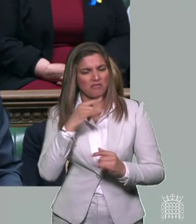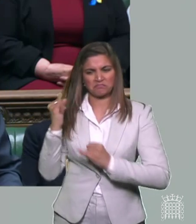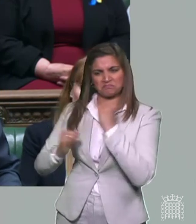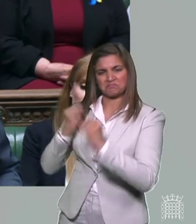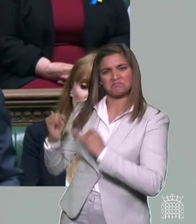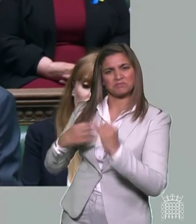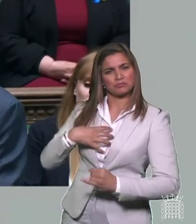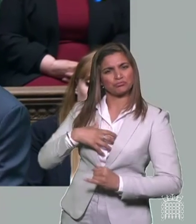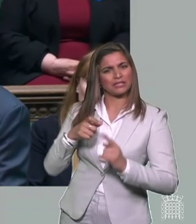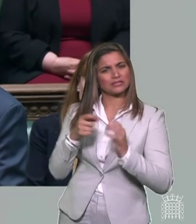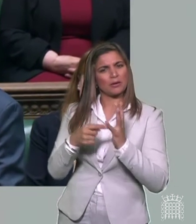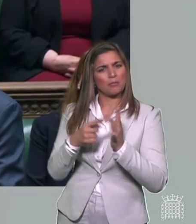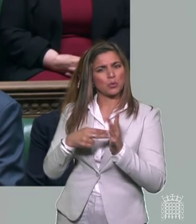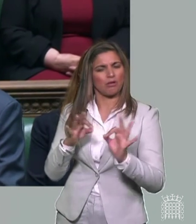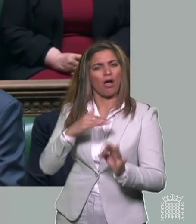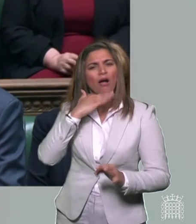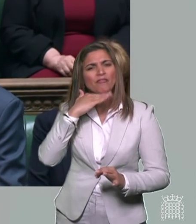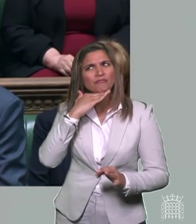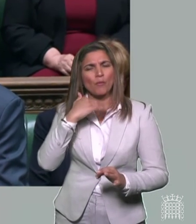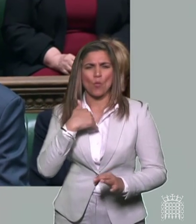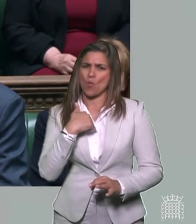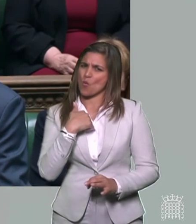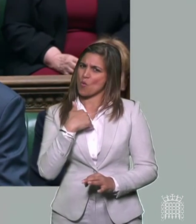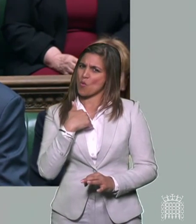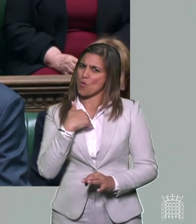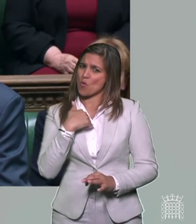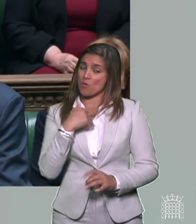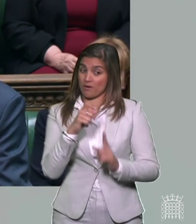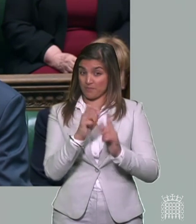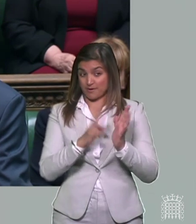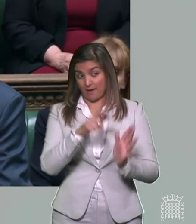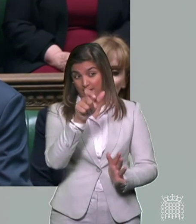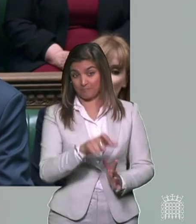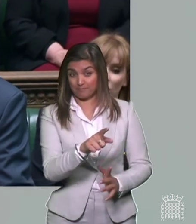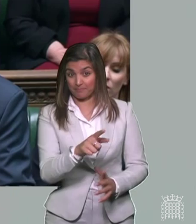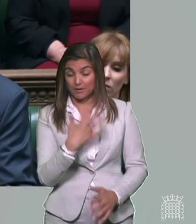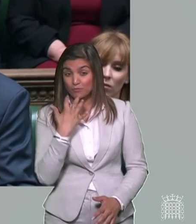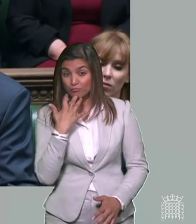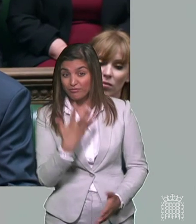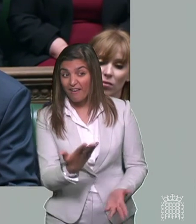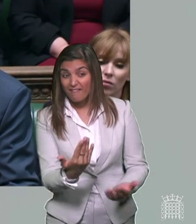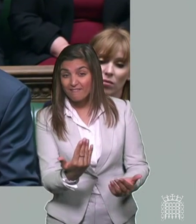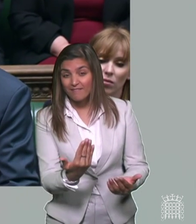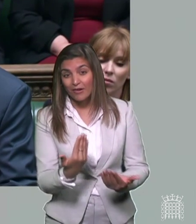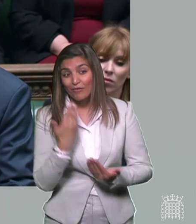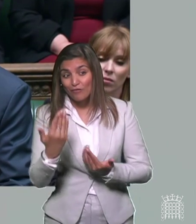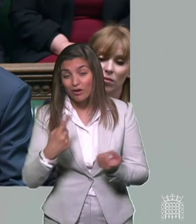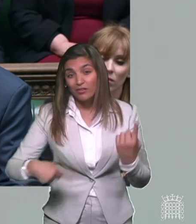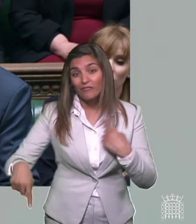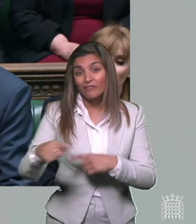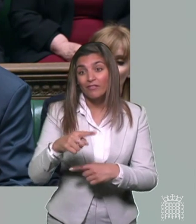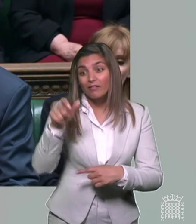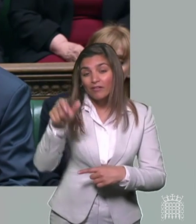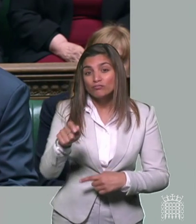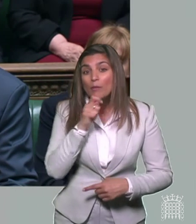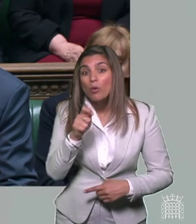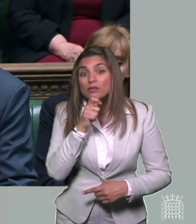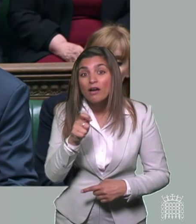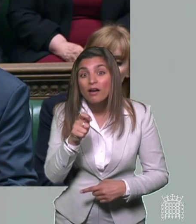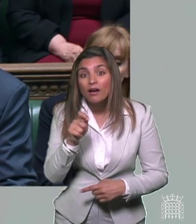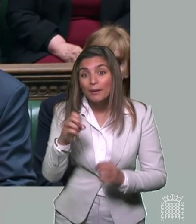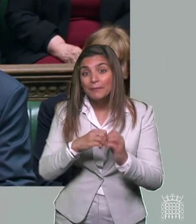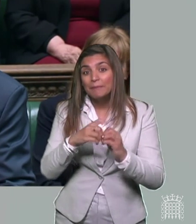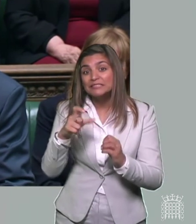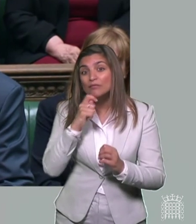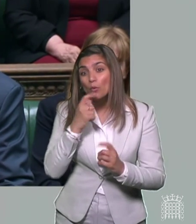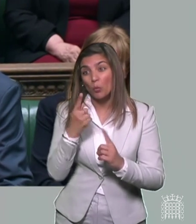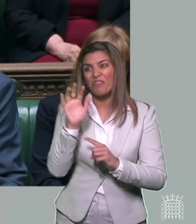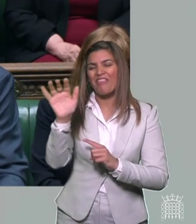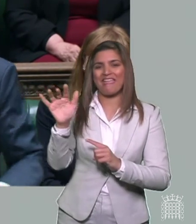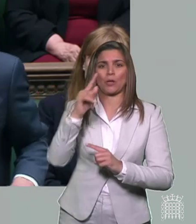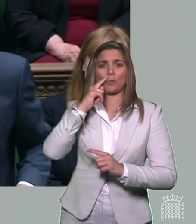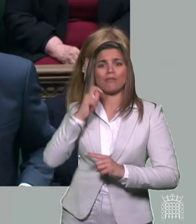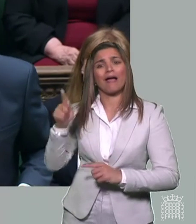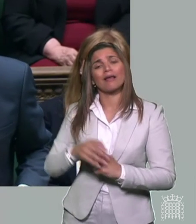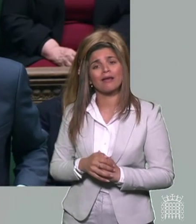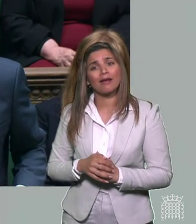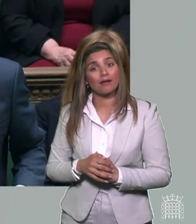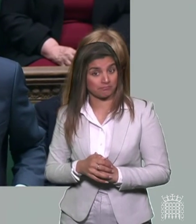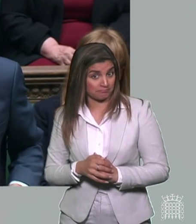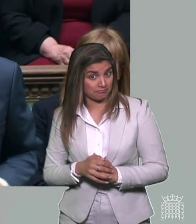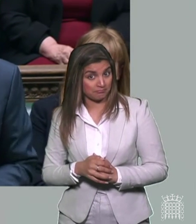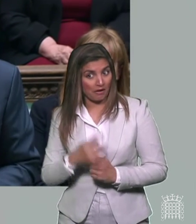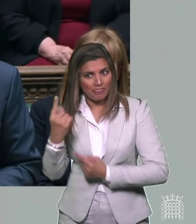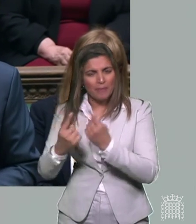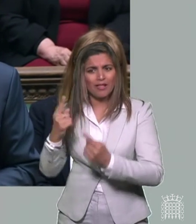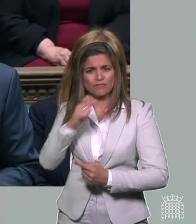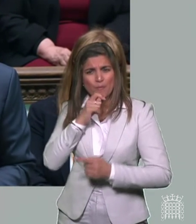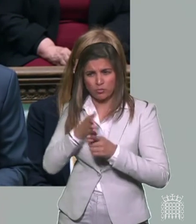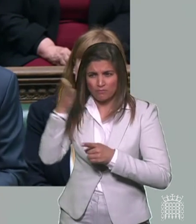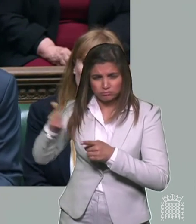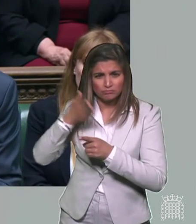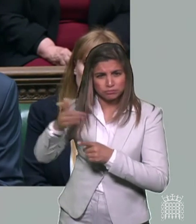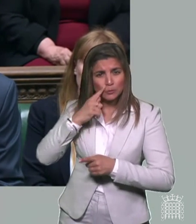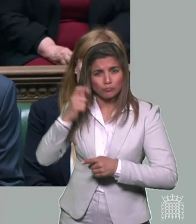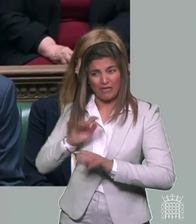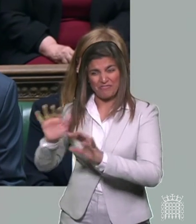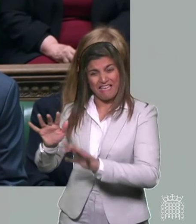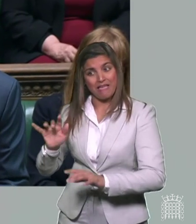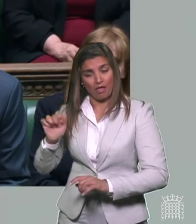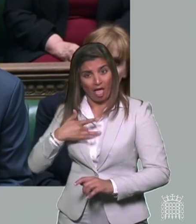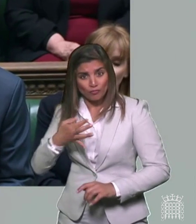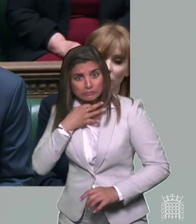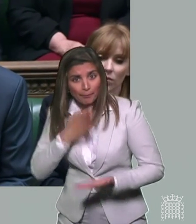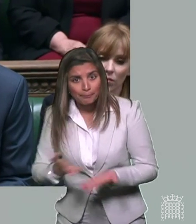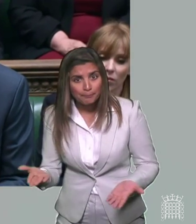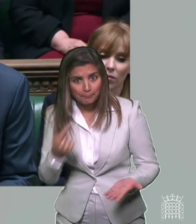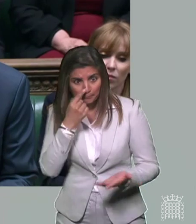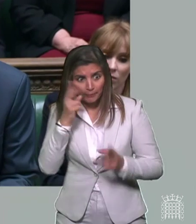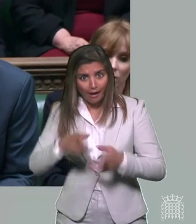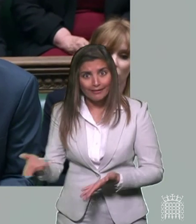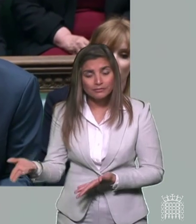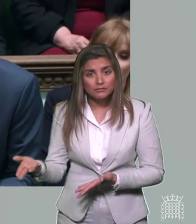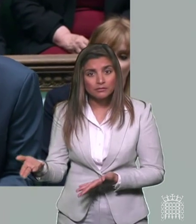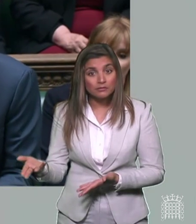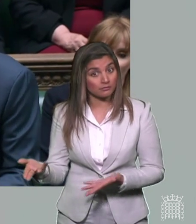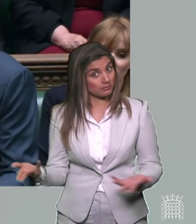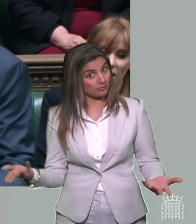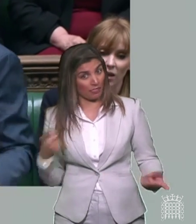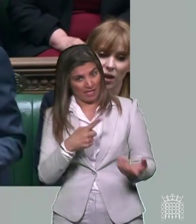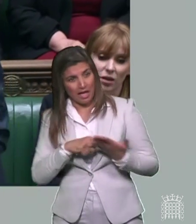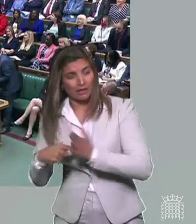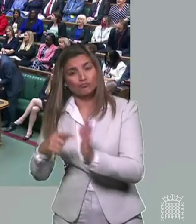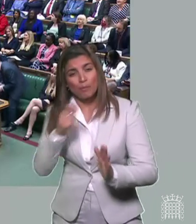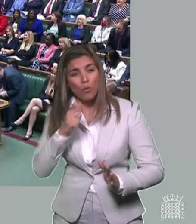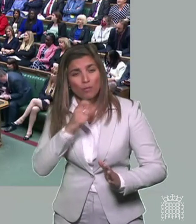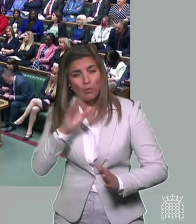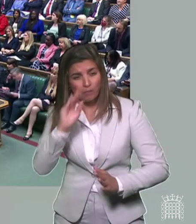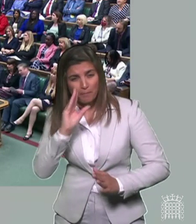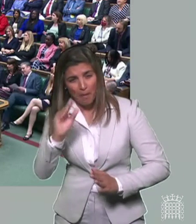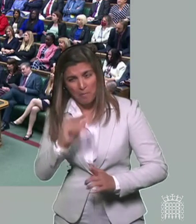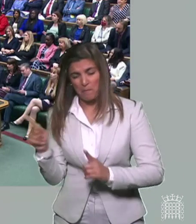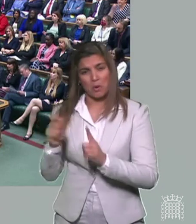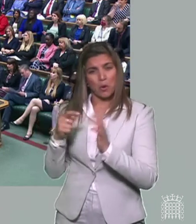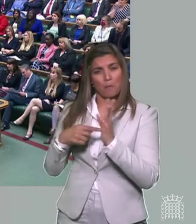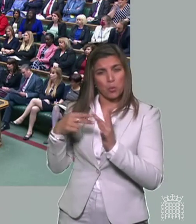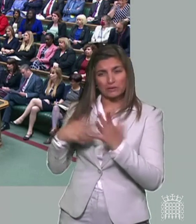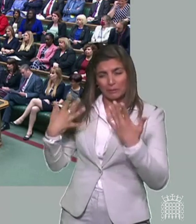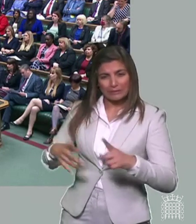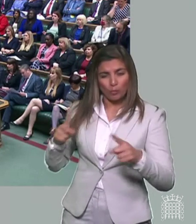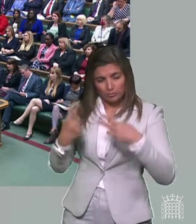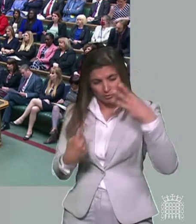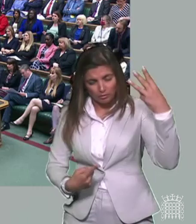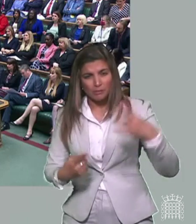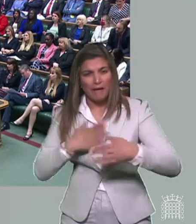Would the Prime Minister have the guts to say that to the faces of Clive Myrie, Lyse Doucet and Steve Rosenberg, who have all risked their lives day in, day out on the frontline in Russia and Ukraine uncovering Putin’s barbarism?